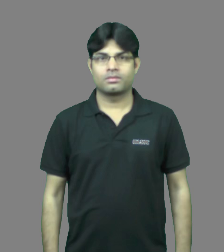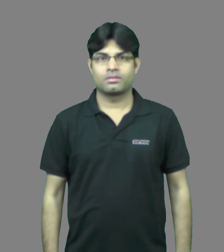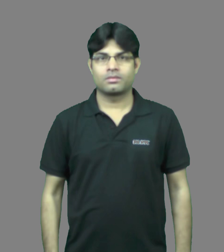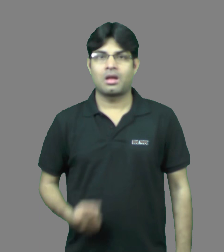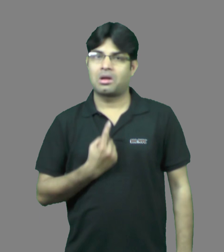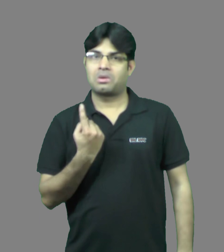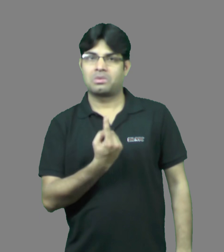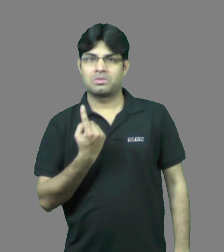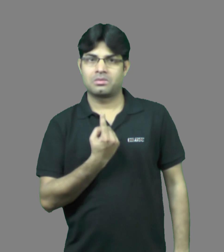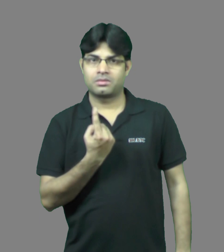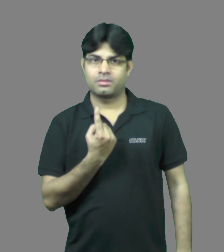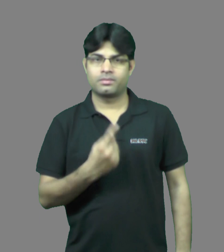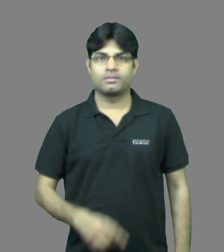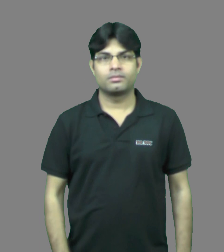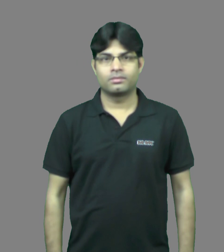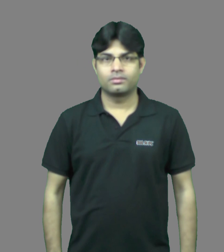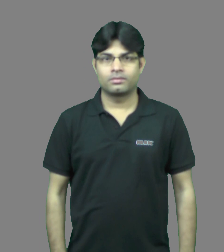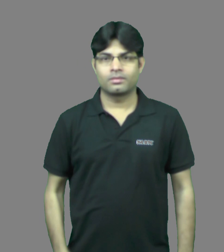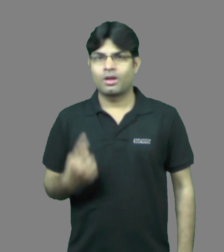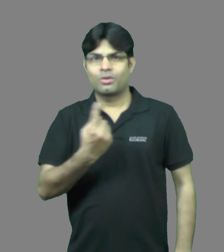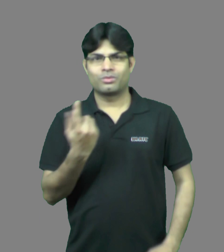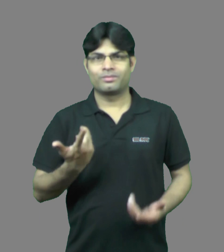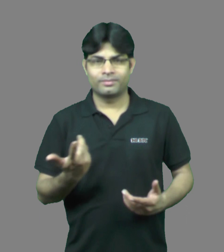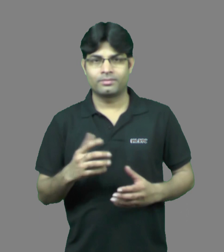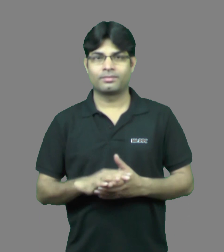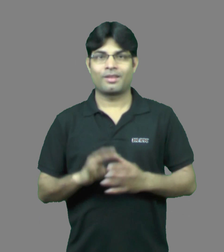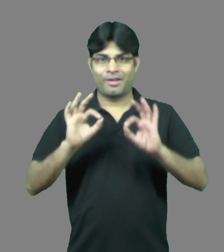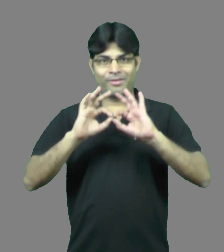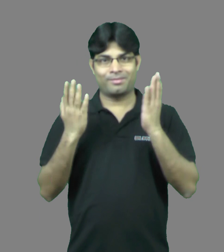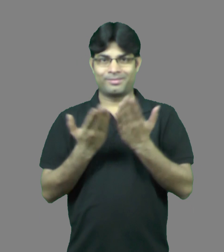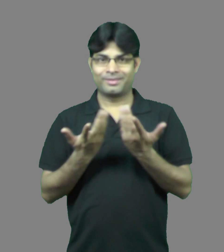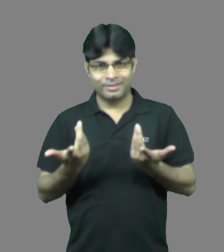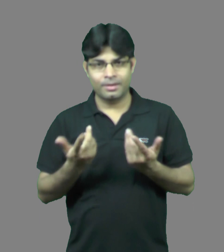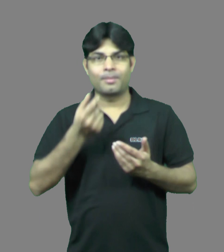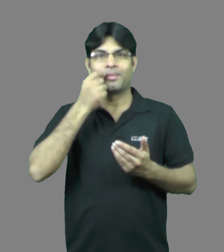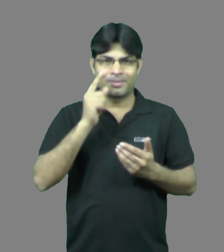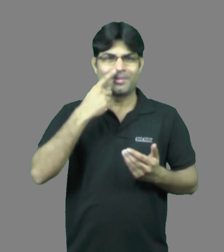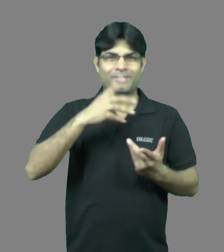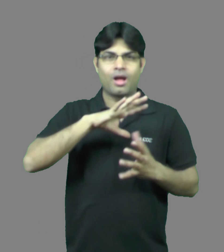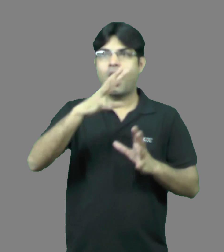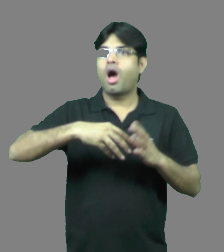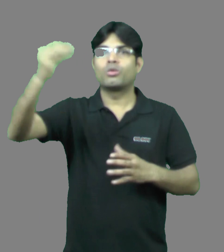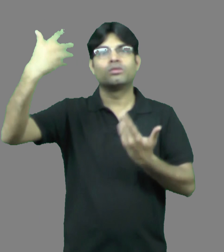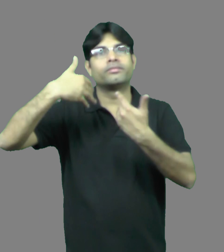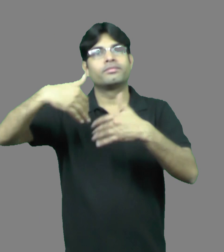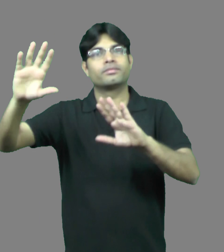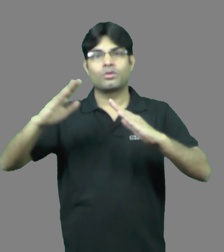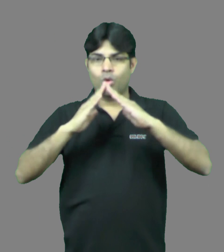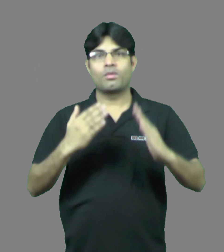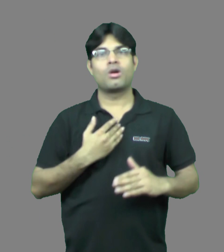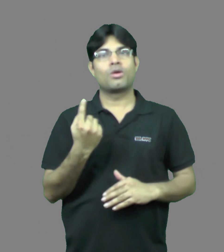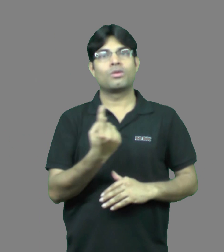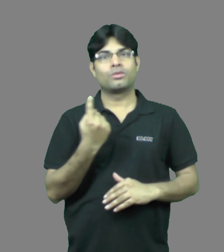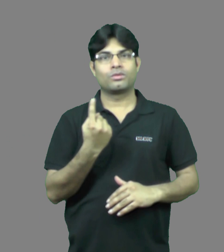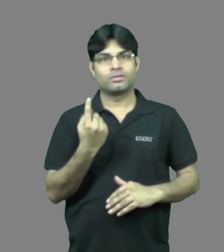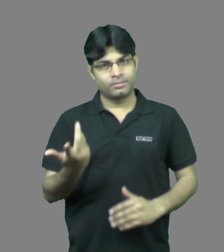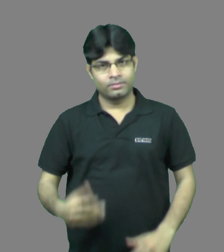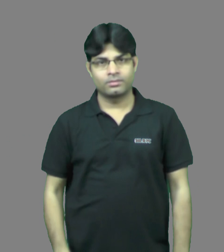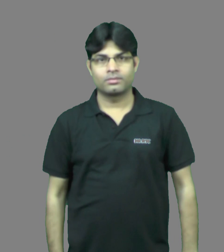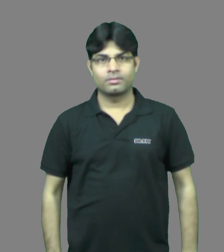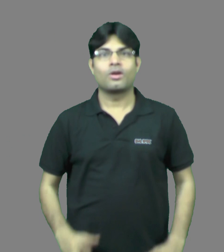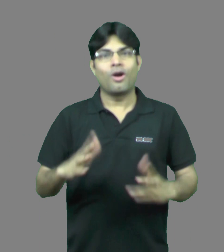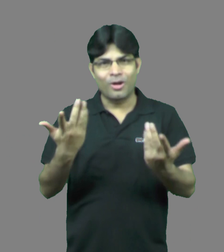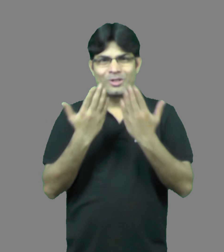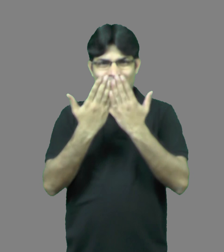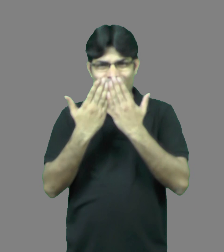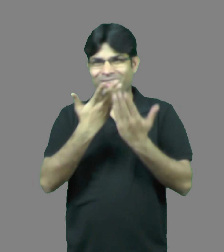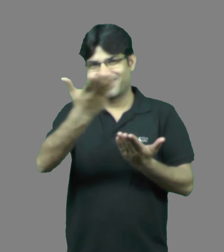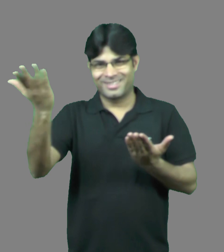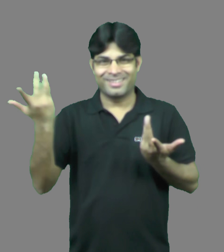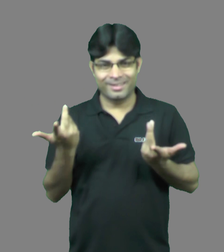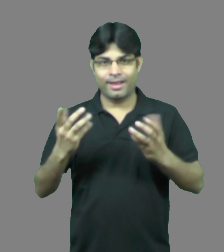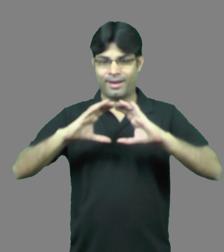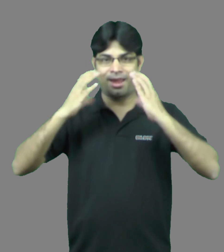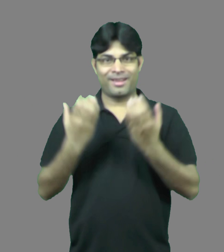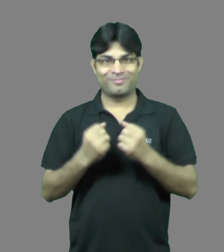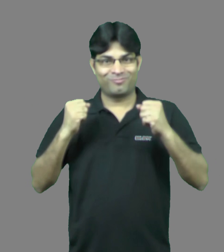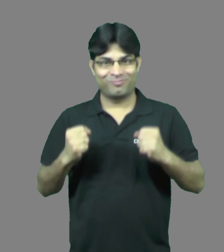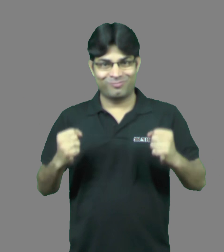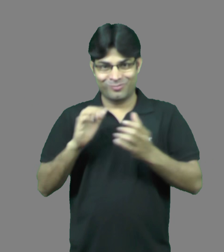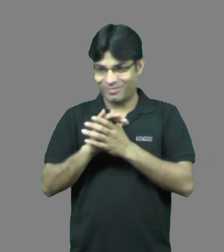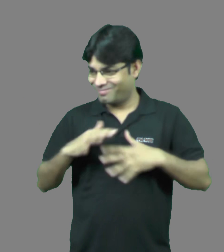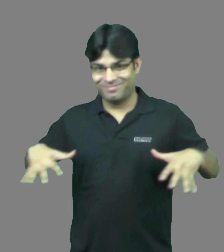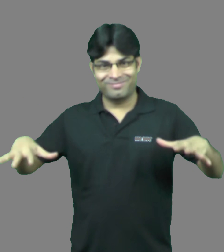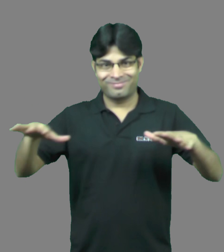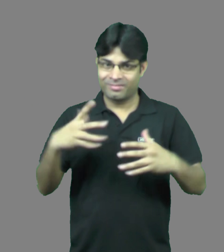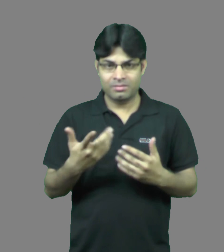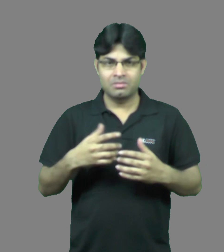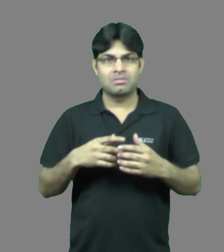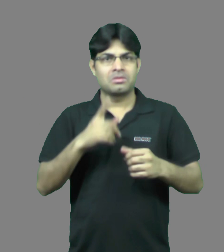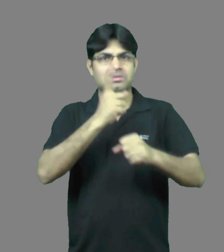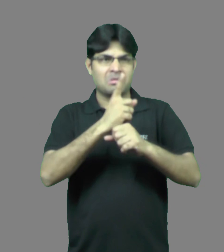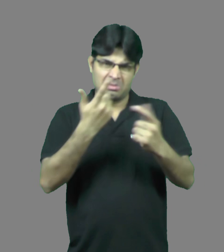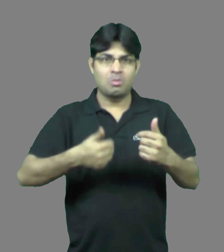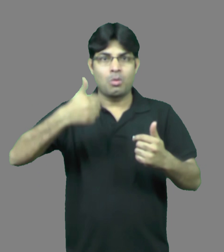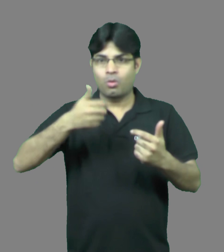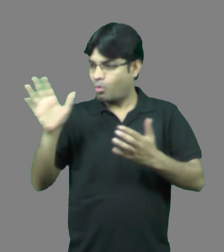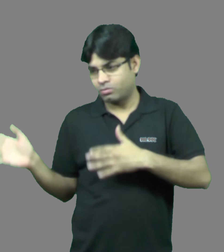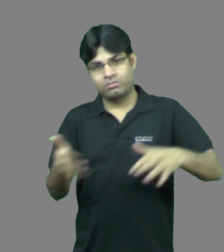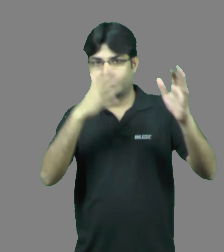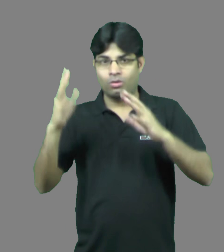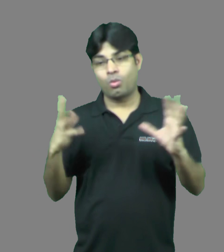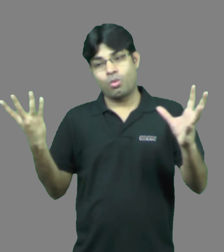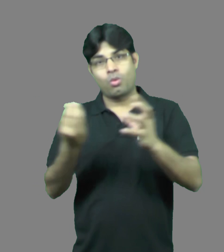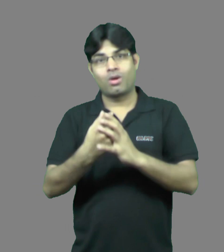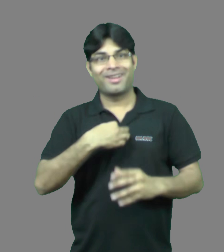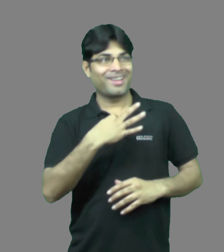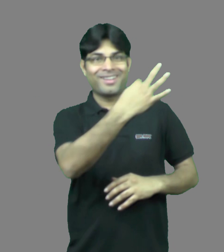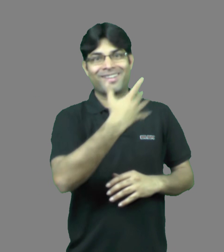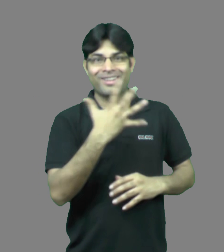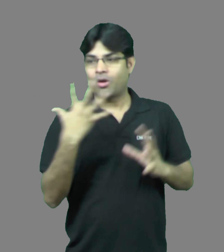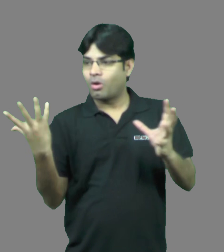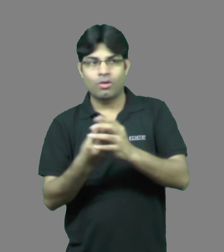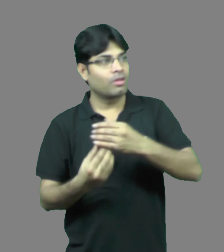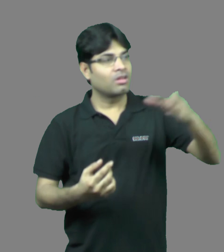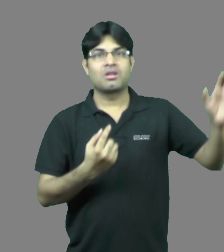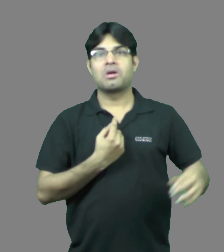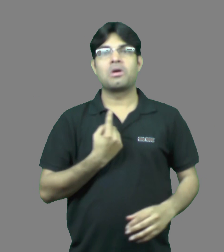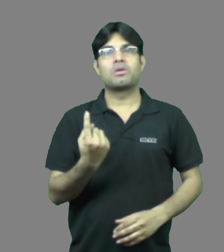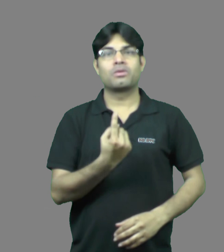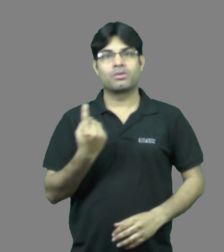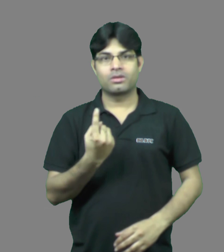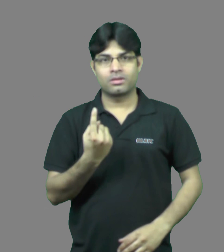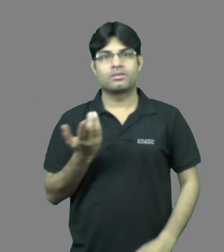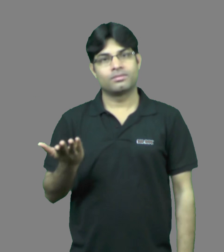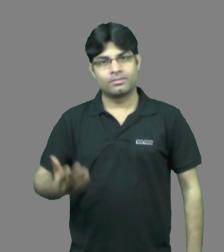All by yourself